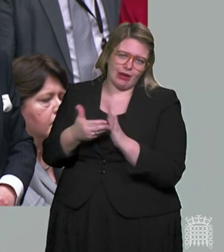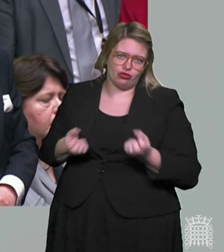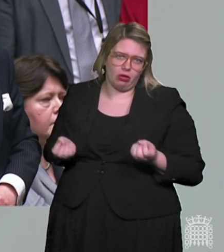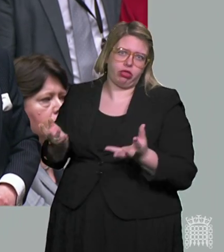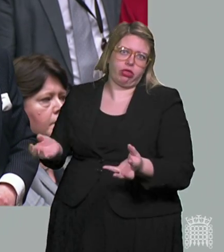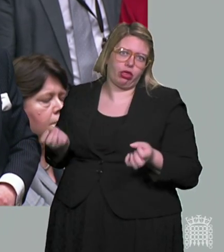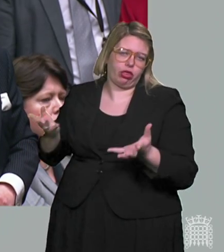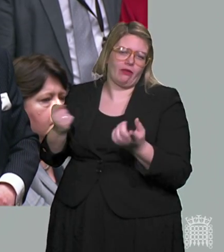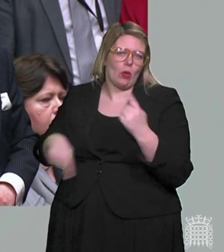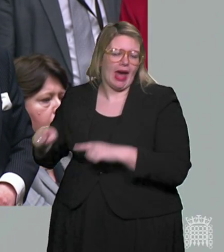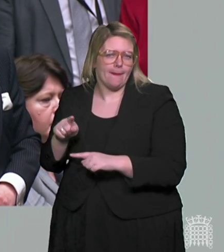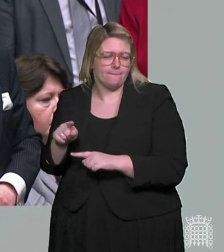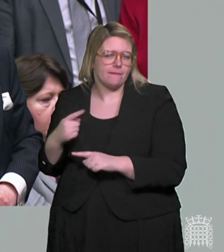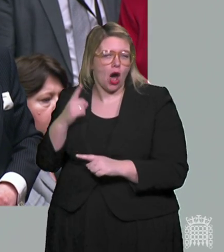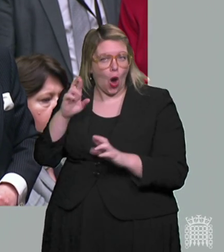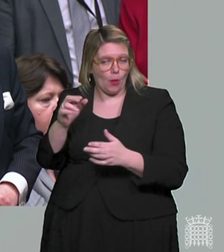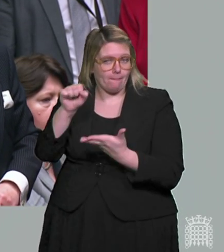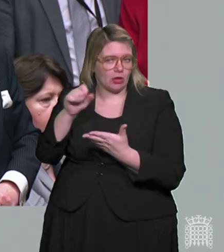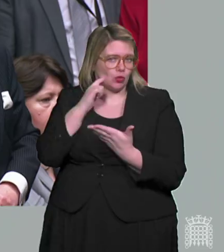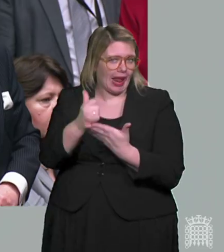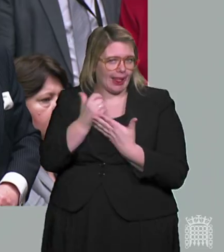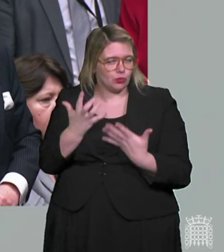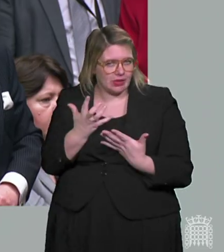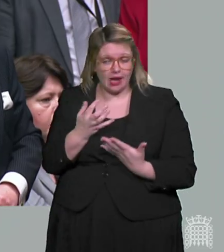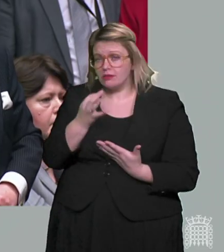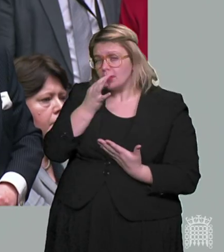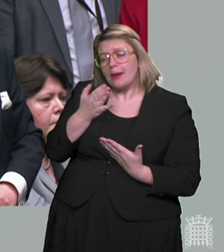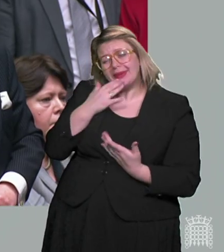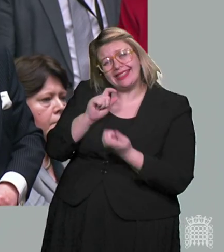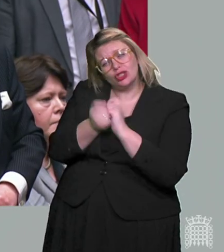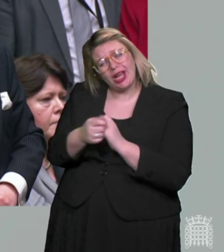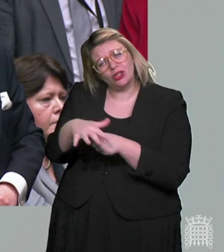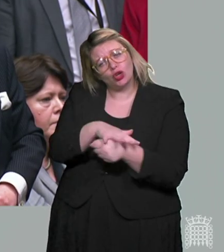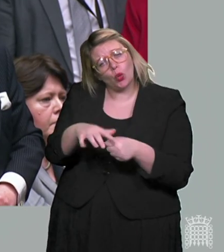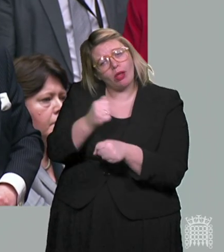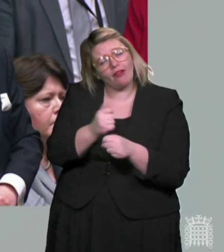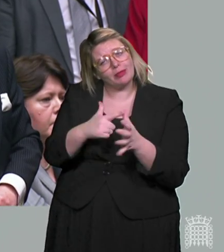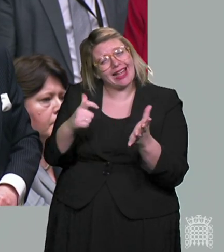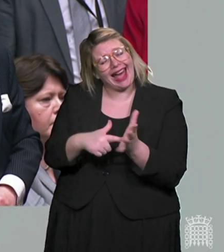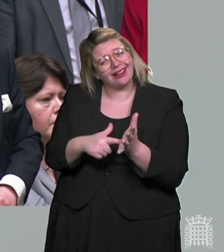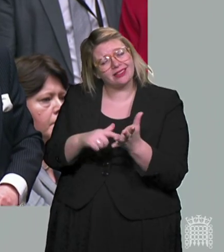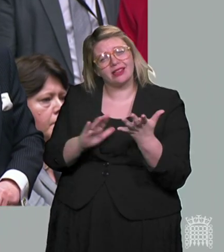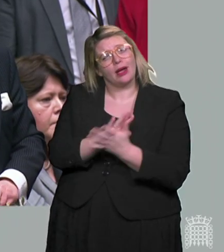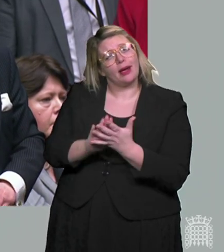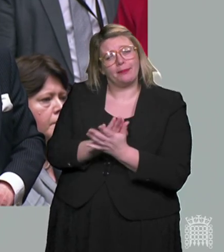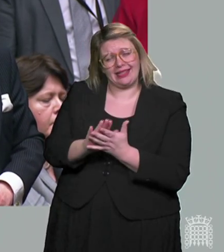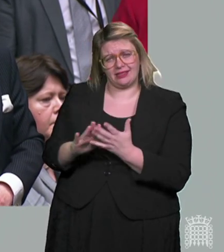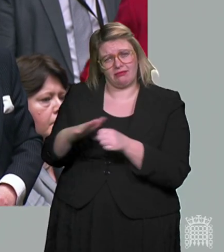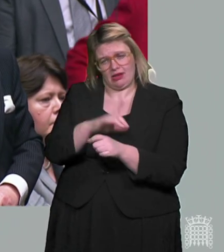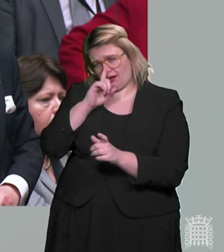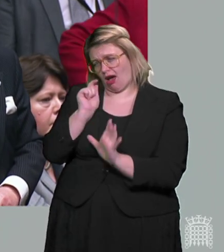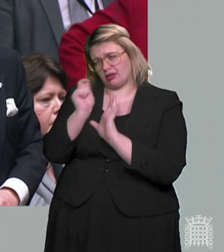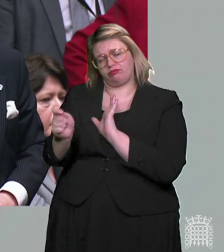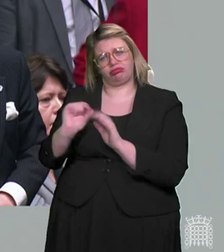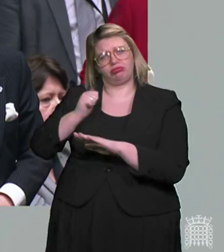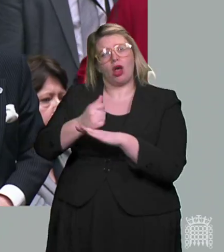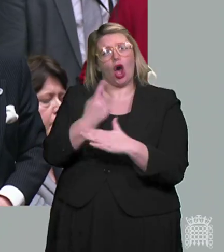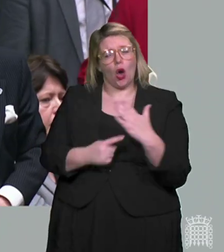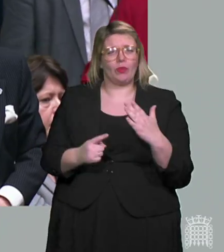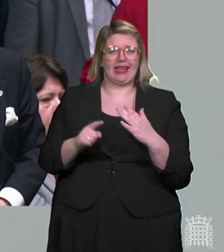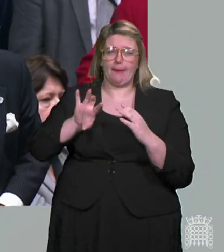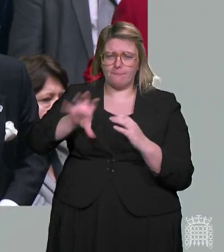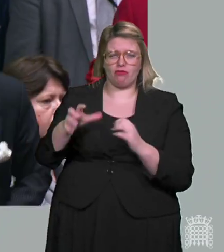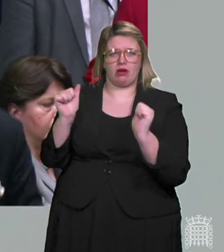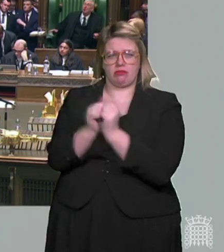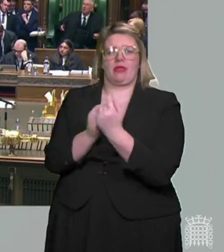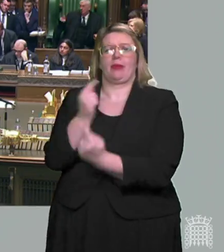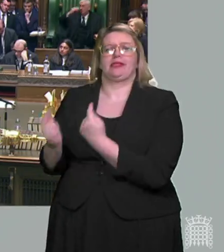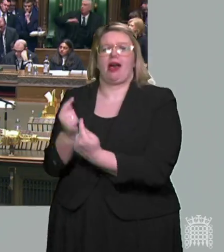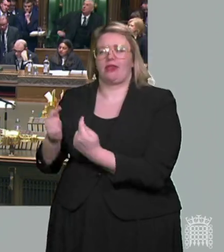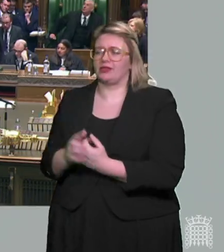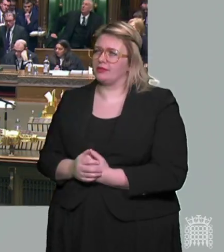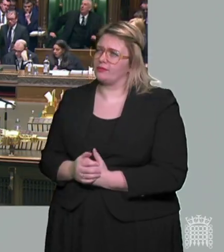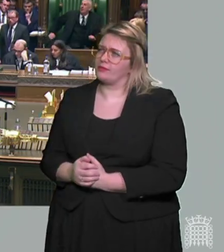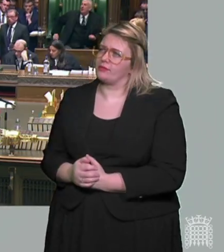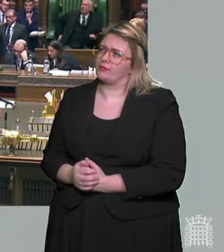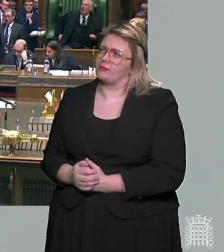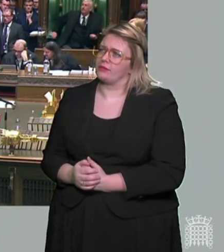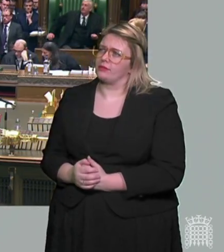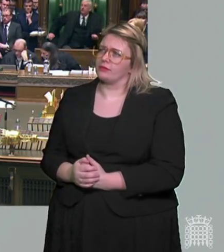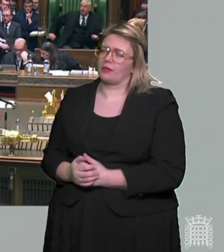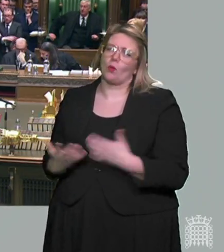Is it not time to revisit the Local Government Act and revise it so that such charges can only be imposed on London boroughs with the consent of the boroughs themselves?